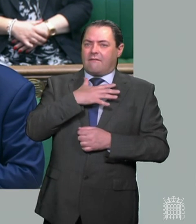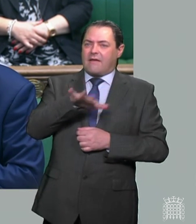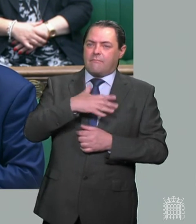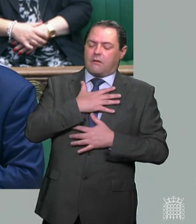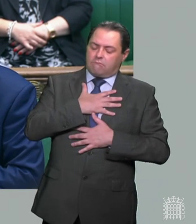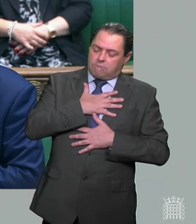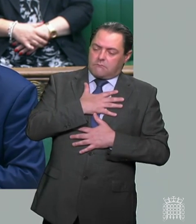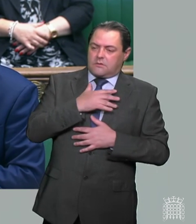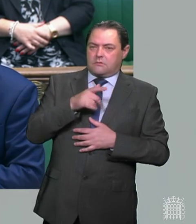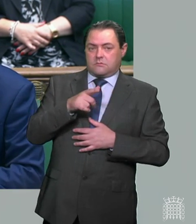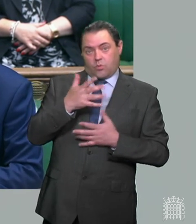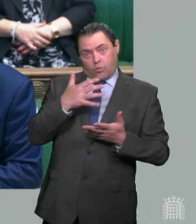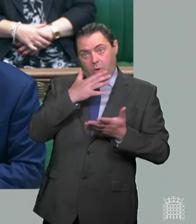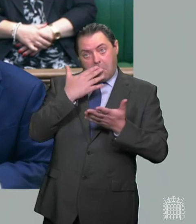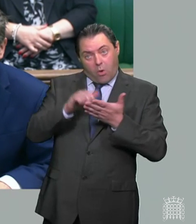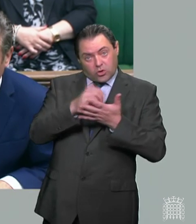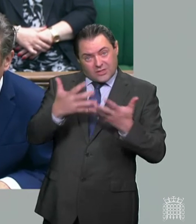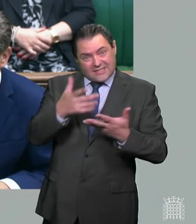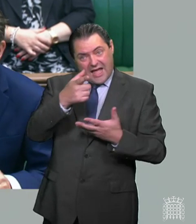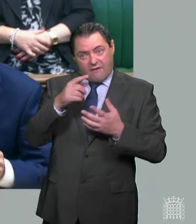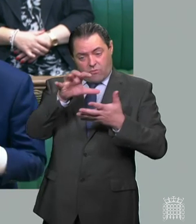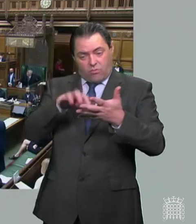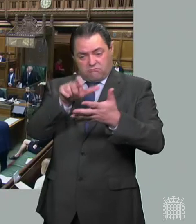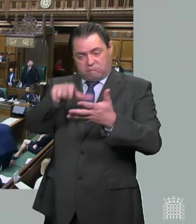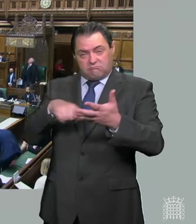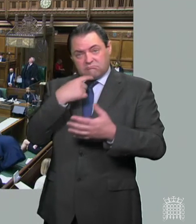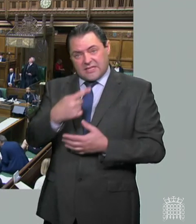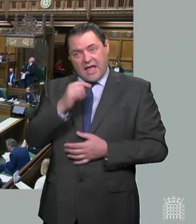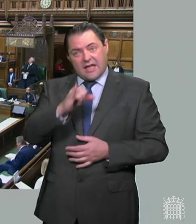So will the Prime Minister now apologise for using those words?